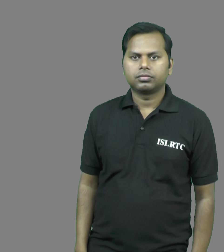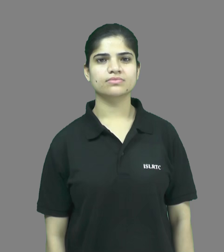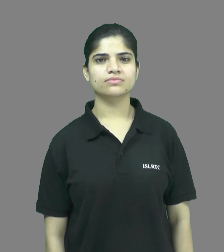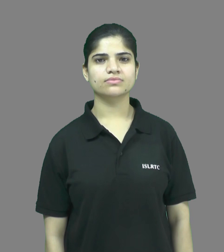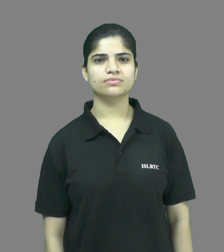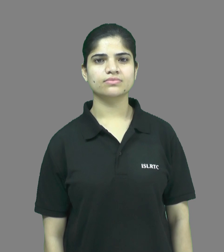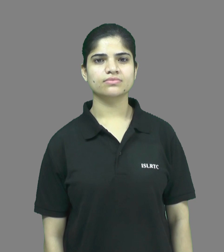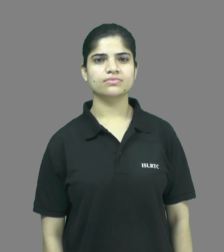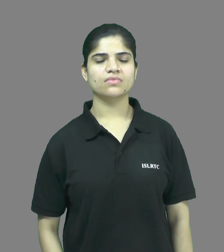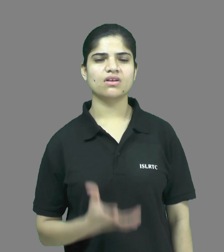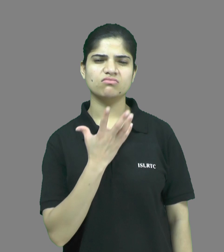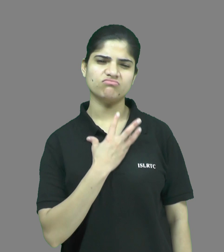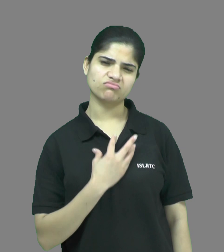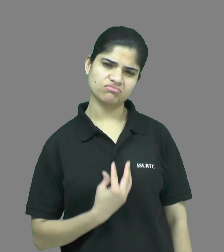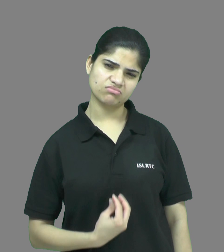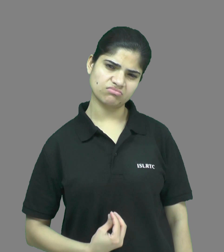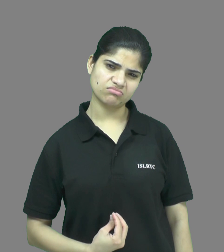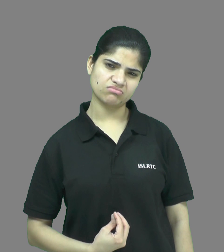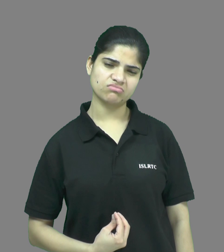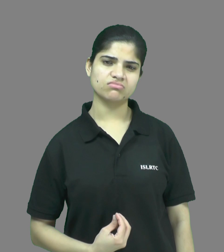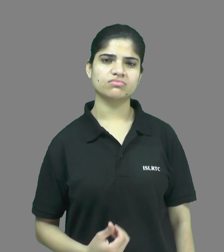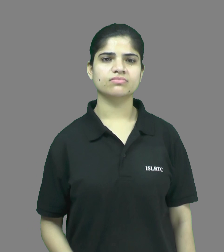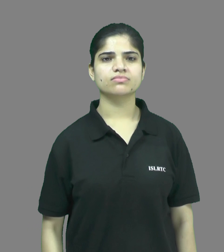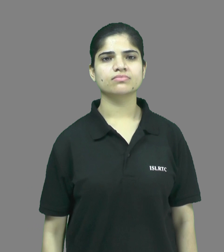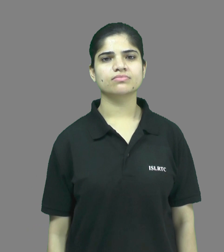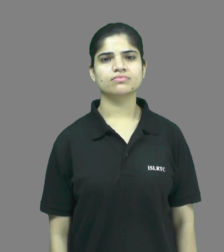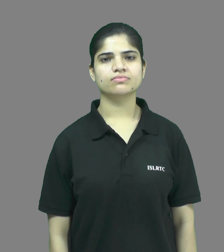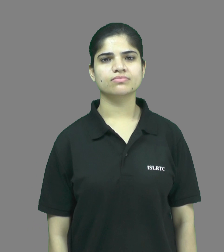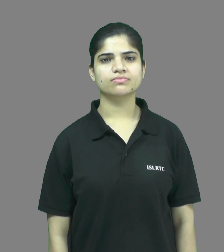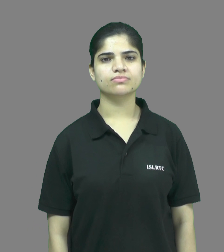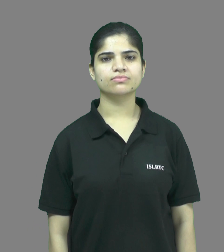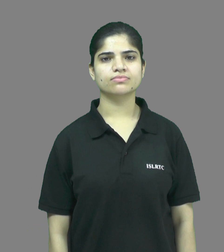Unhappy